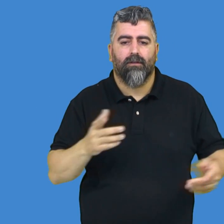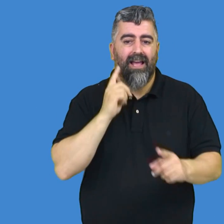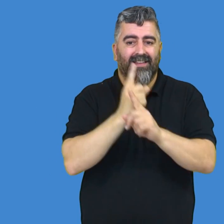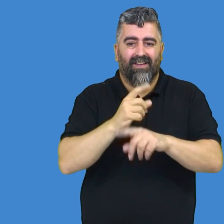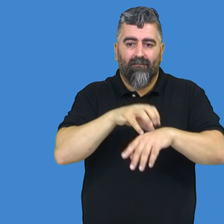contra